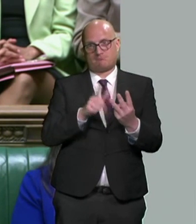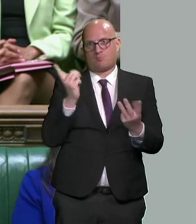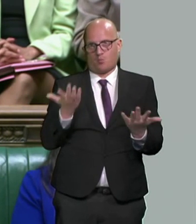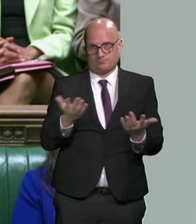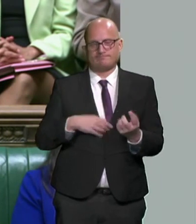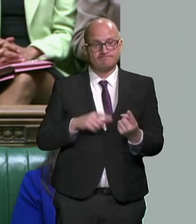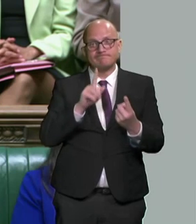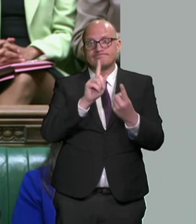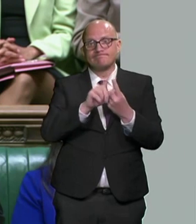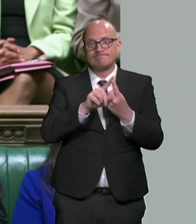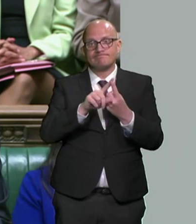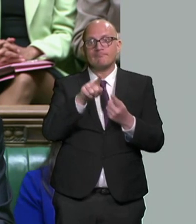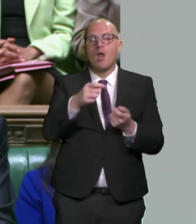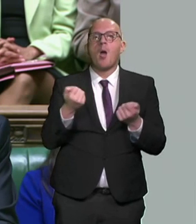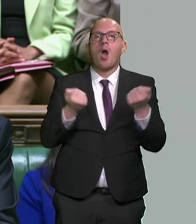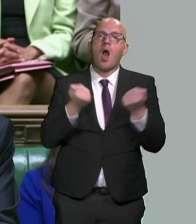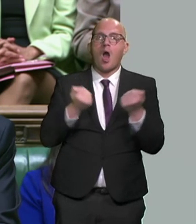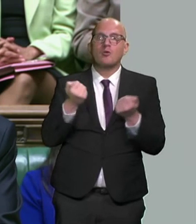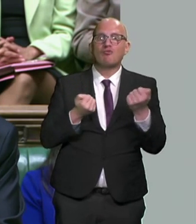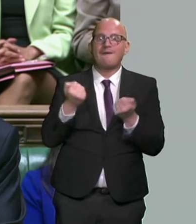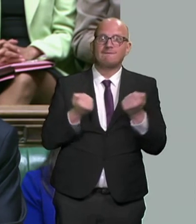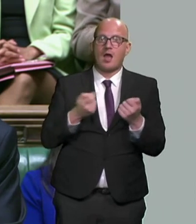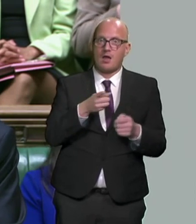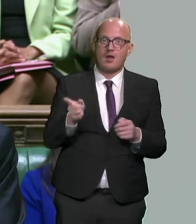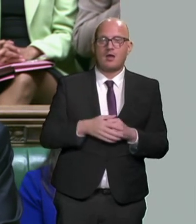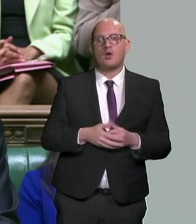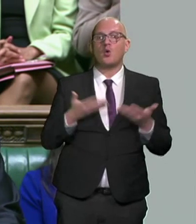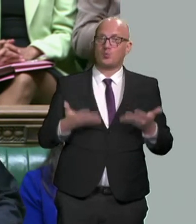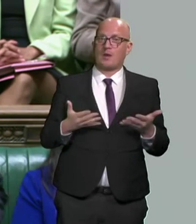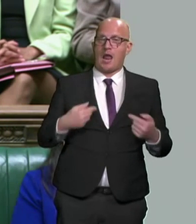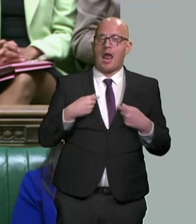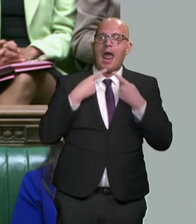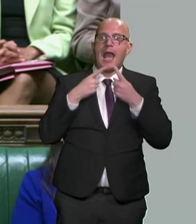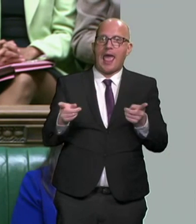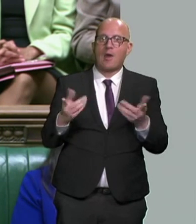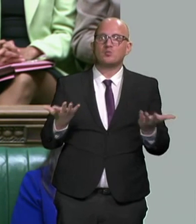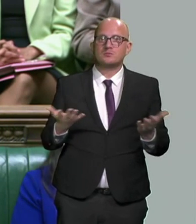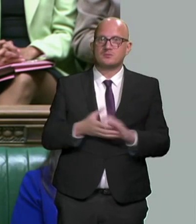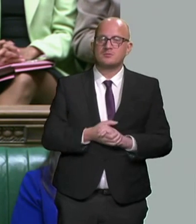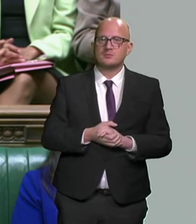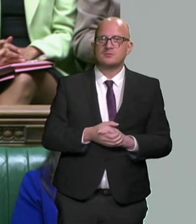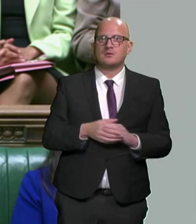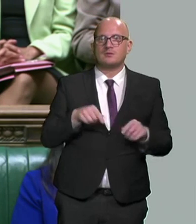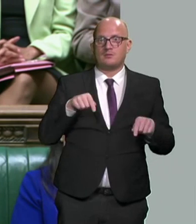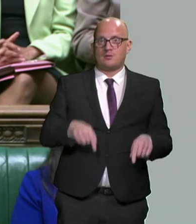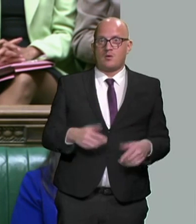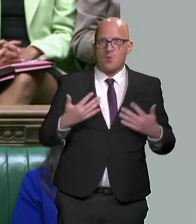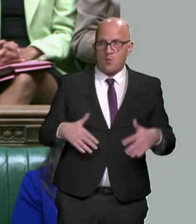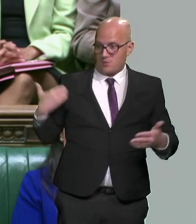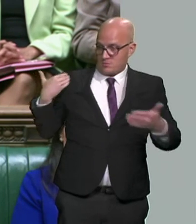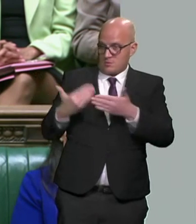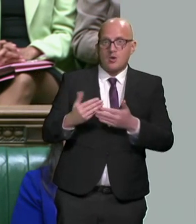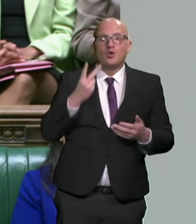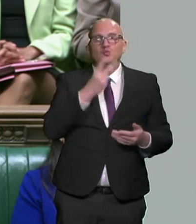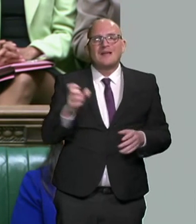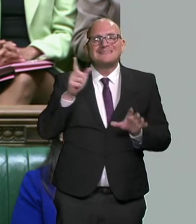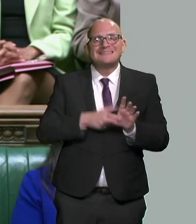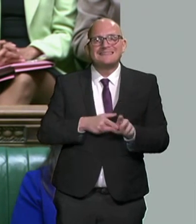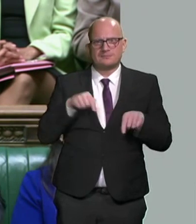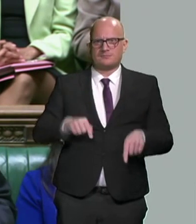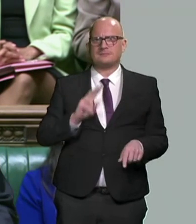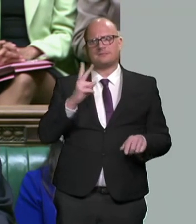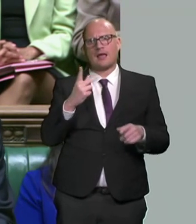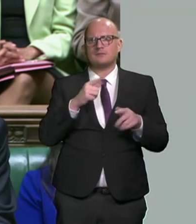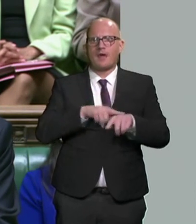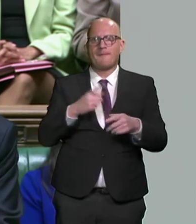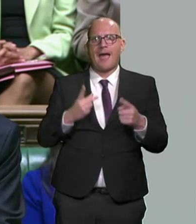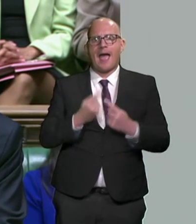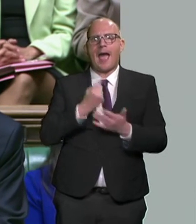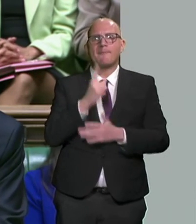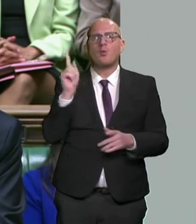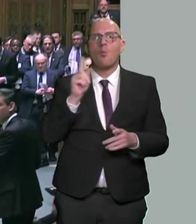First, I am going to help motorists. Today I can announce that for only the second time in 20 years, fuel duty will be cut.